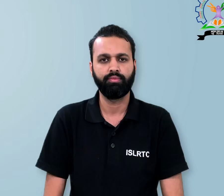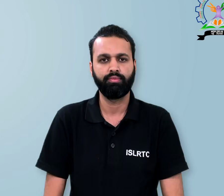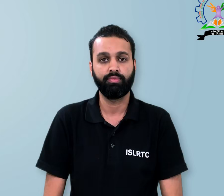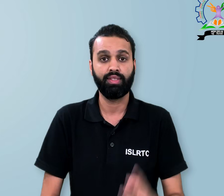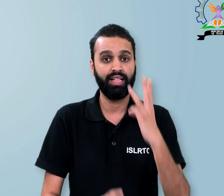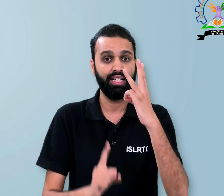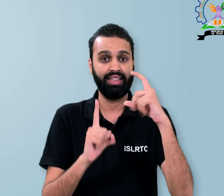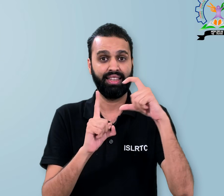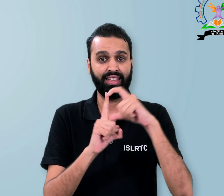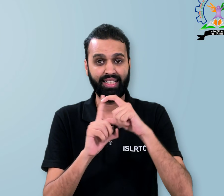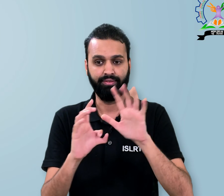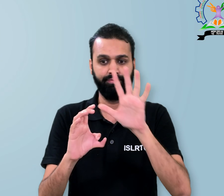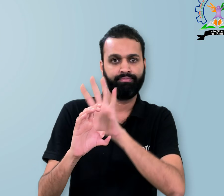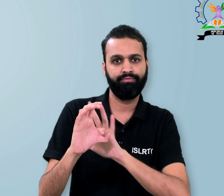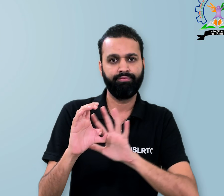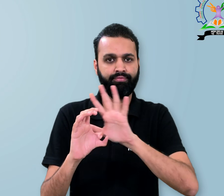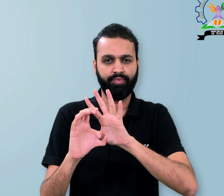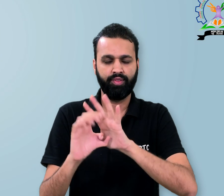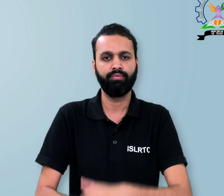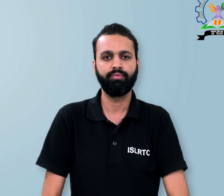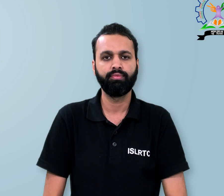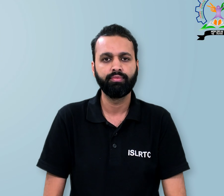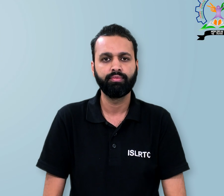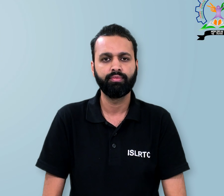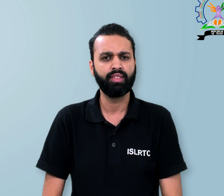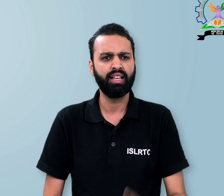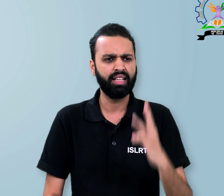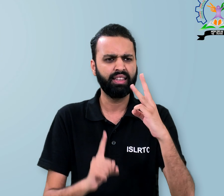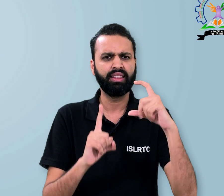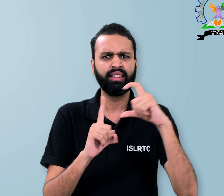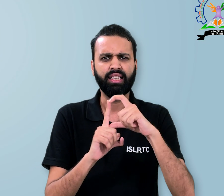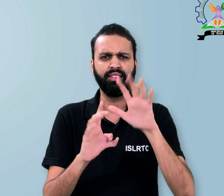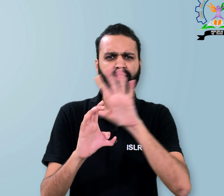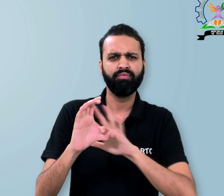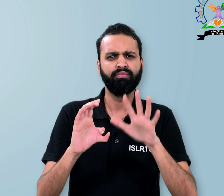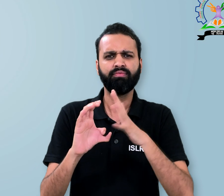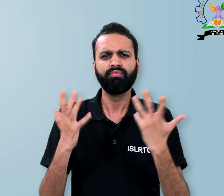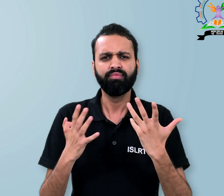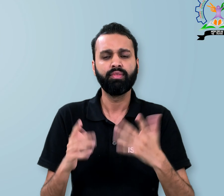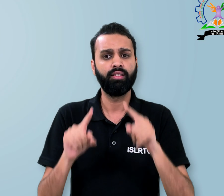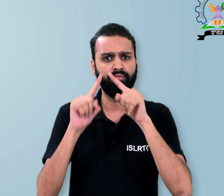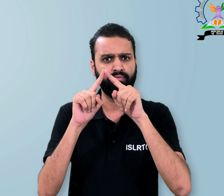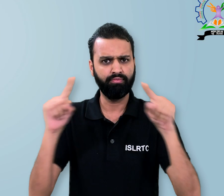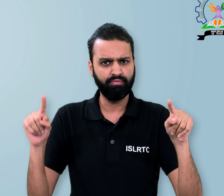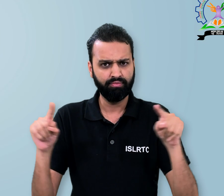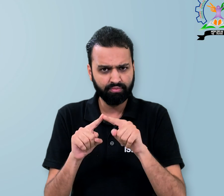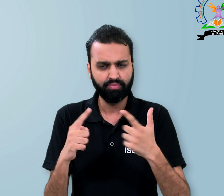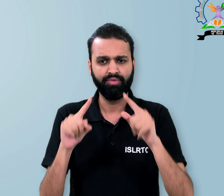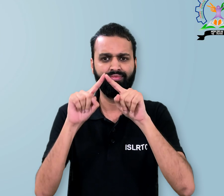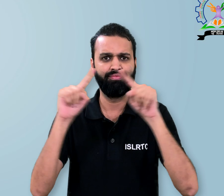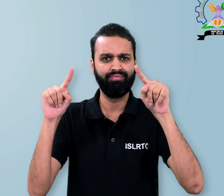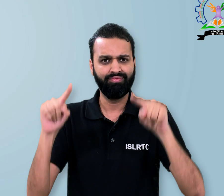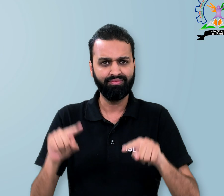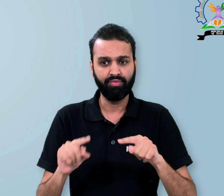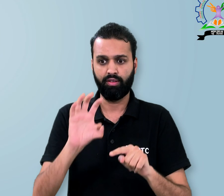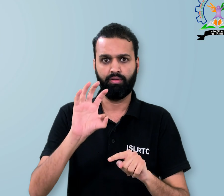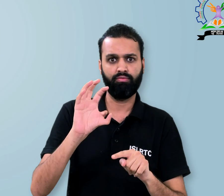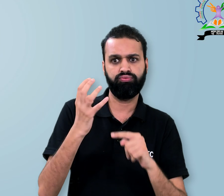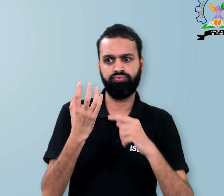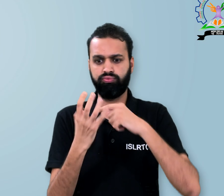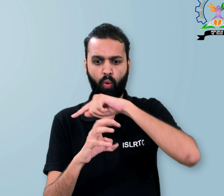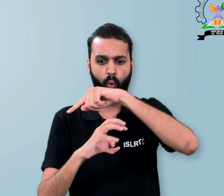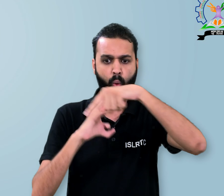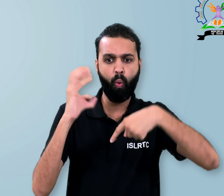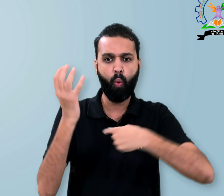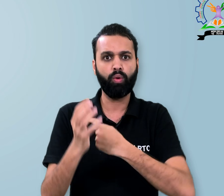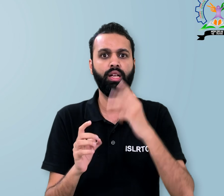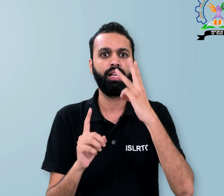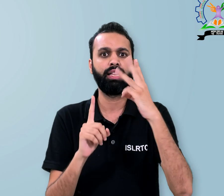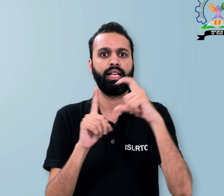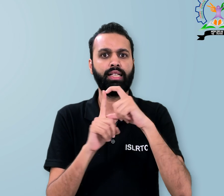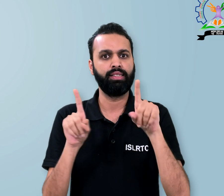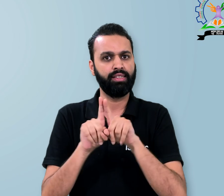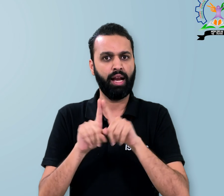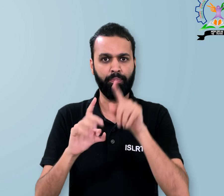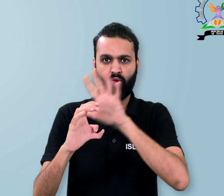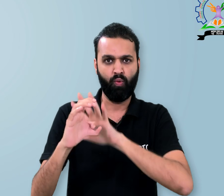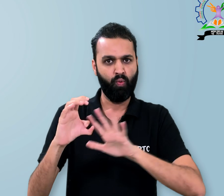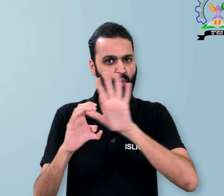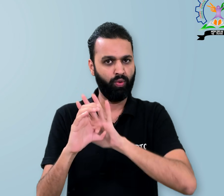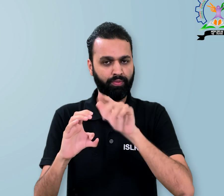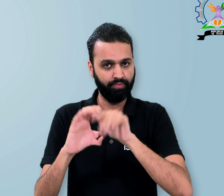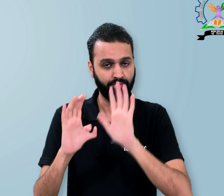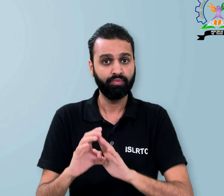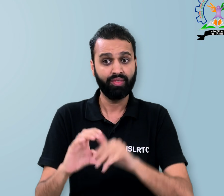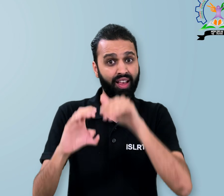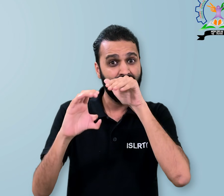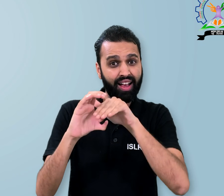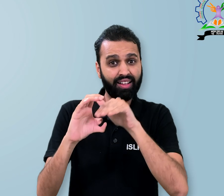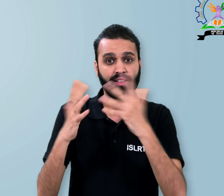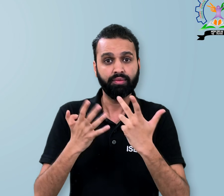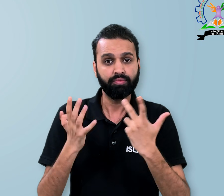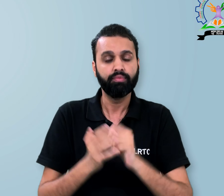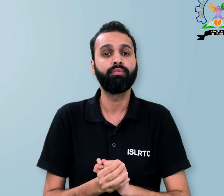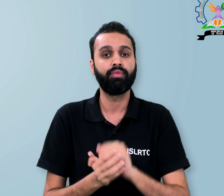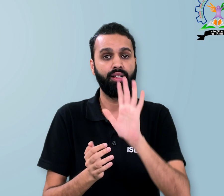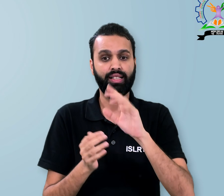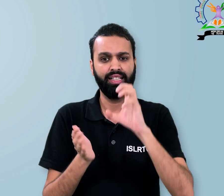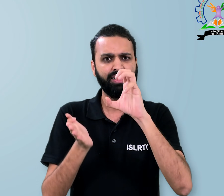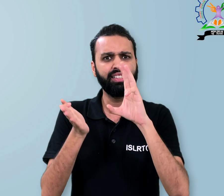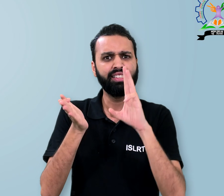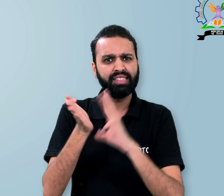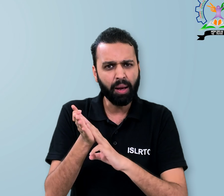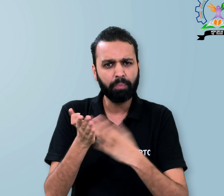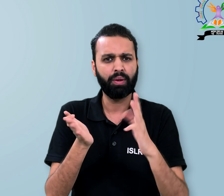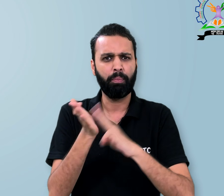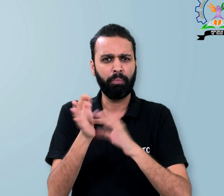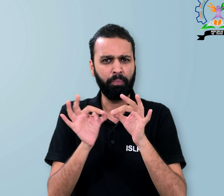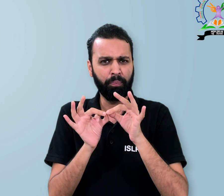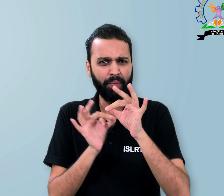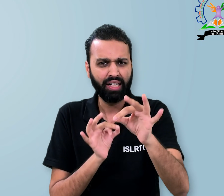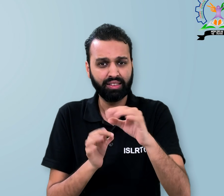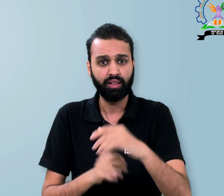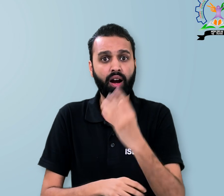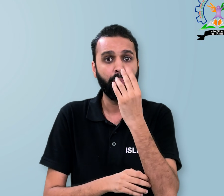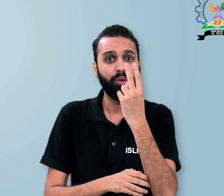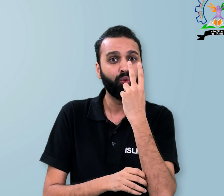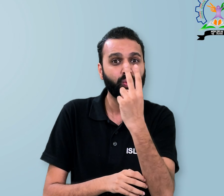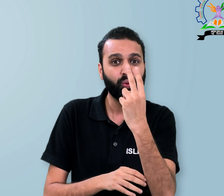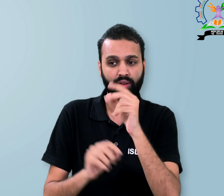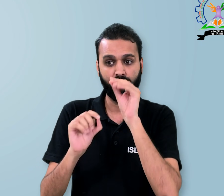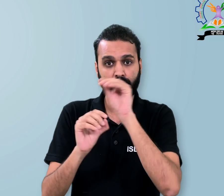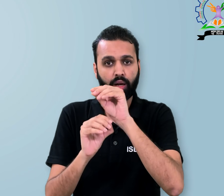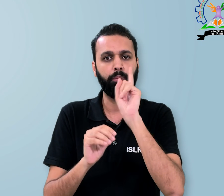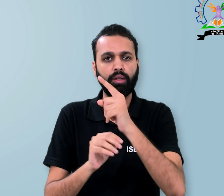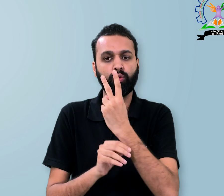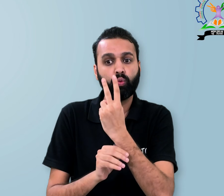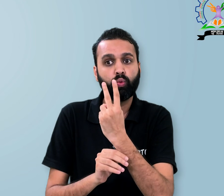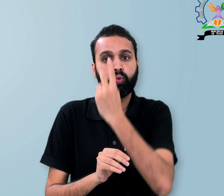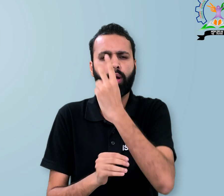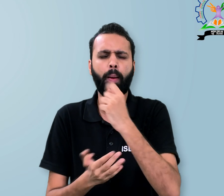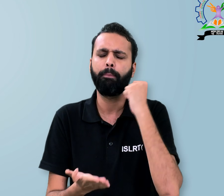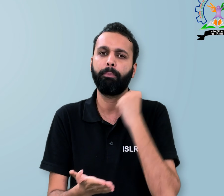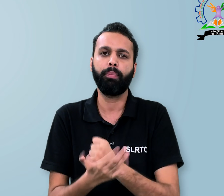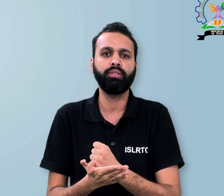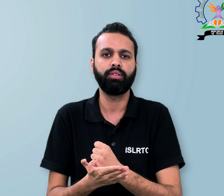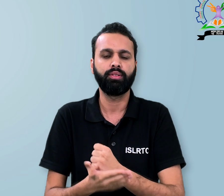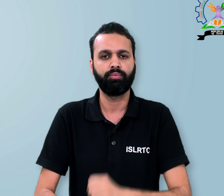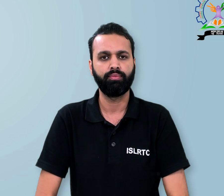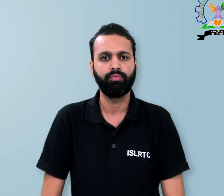Surface Area Surface Area is the total area covered by the surface of a three-dimensional object. It is measured in square units.